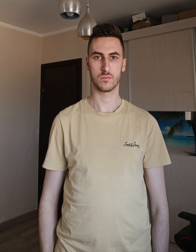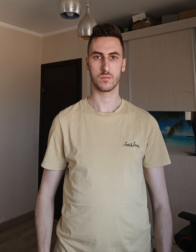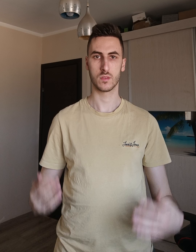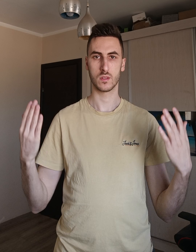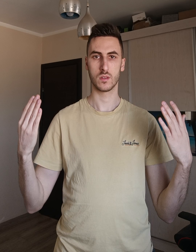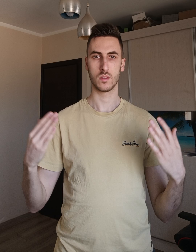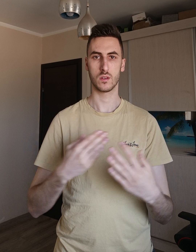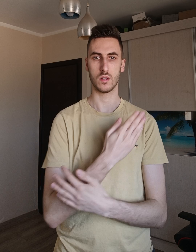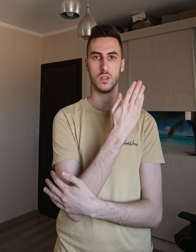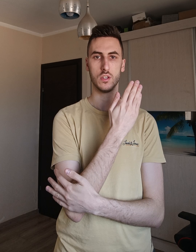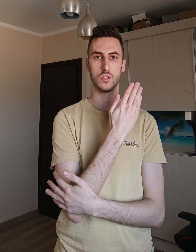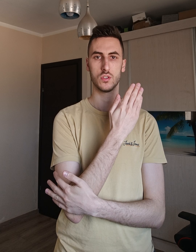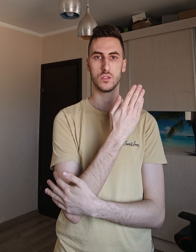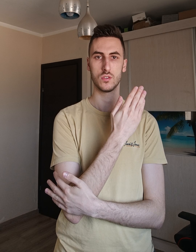חדש